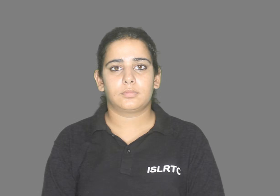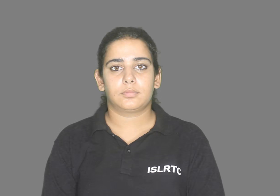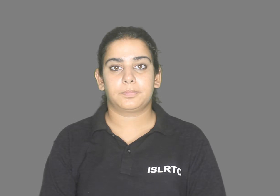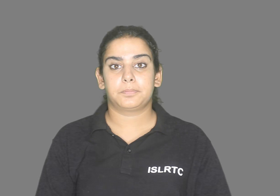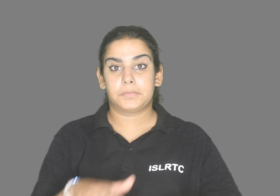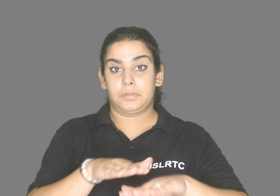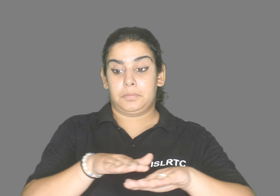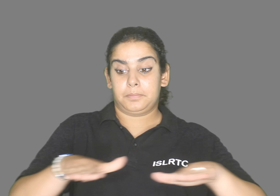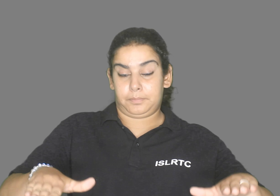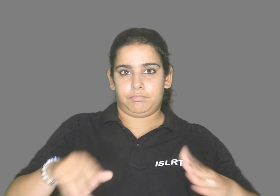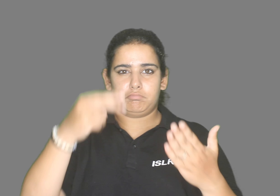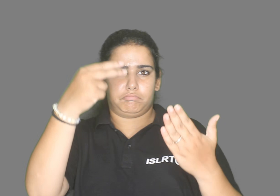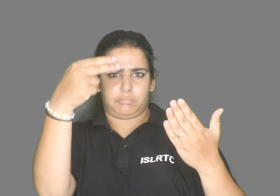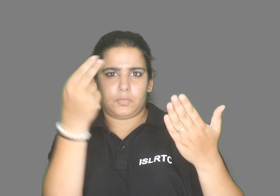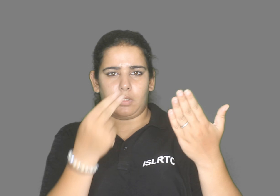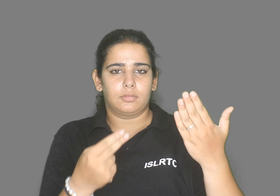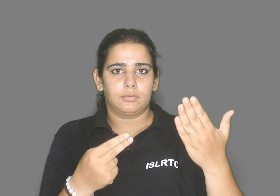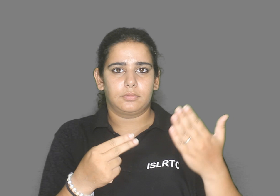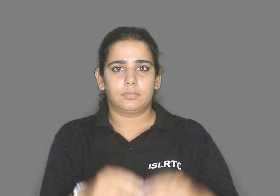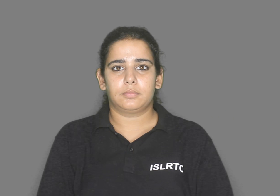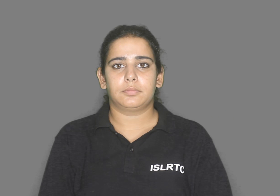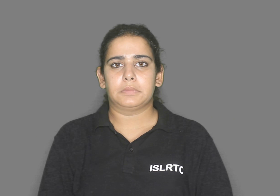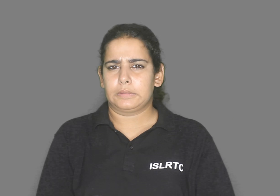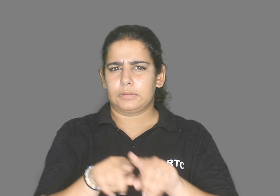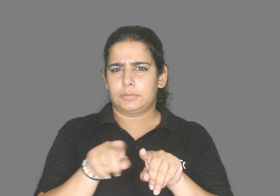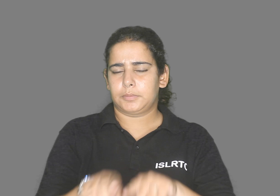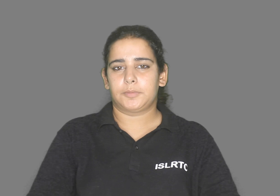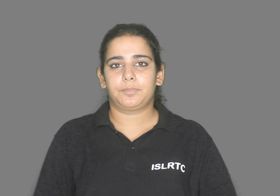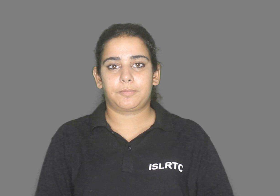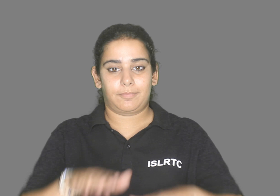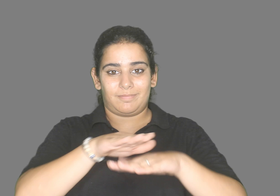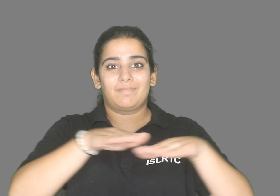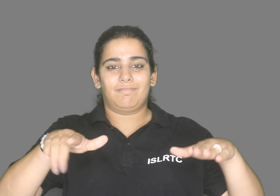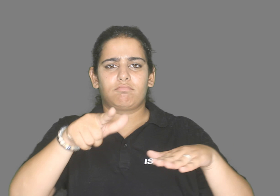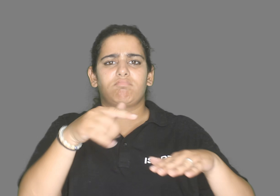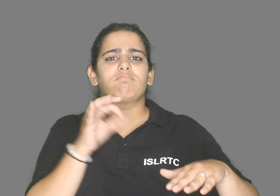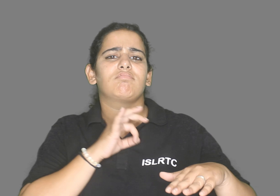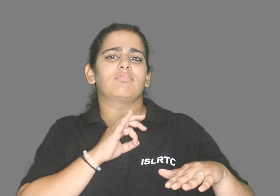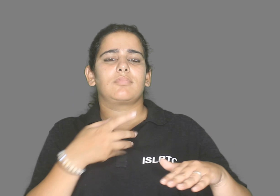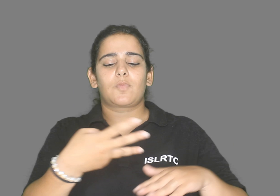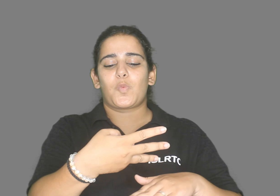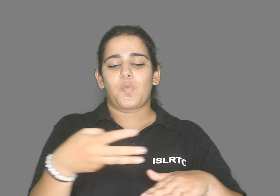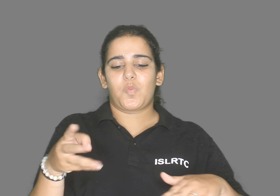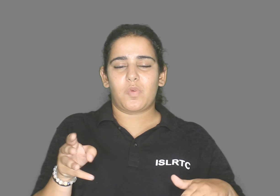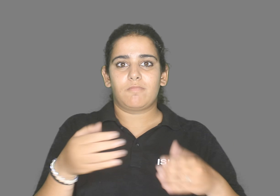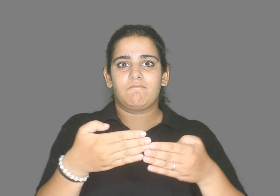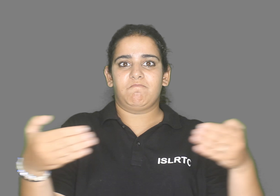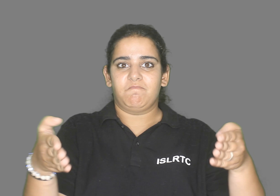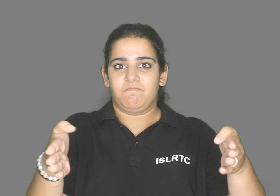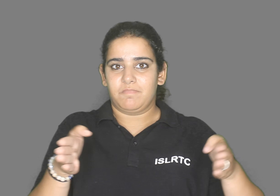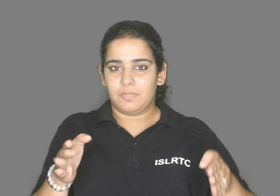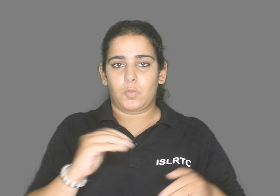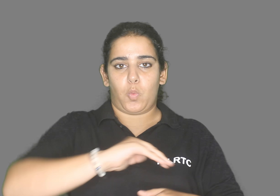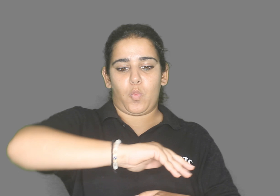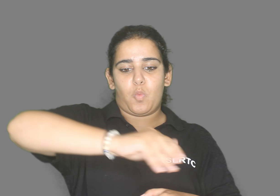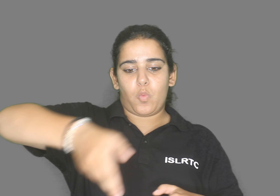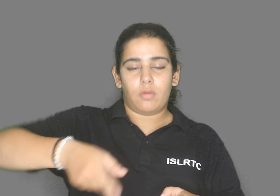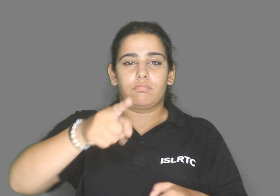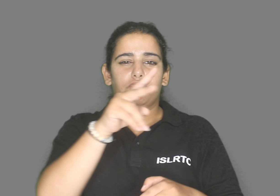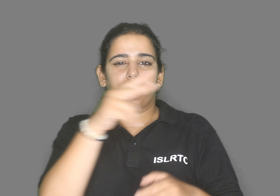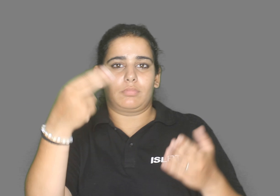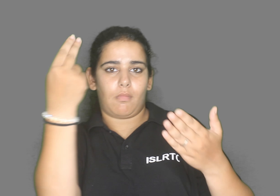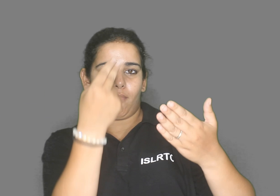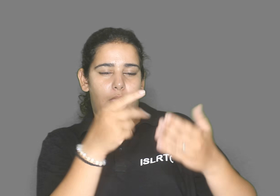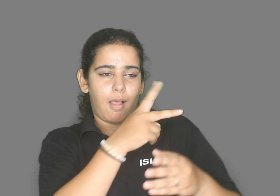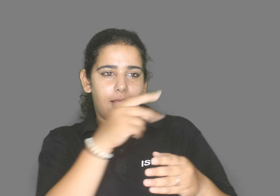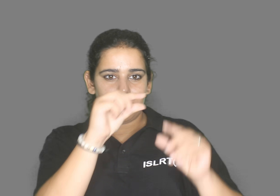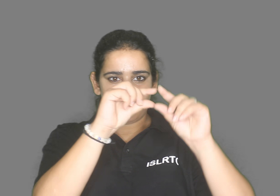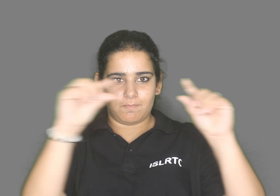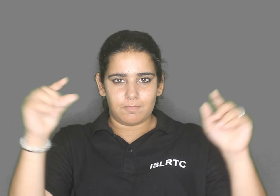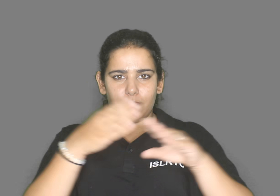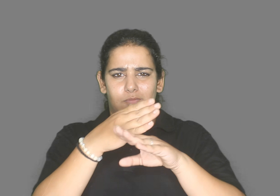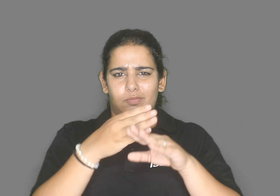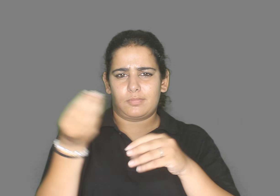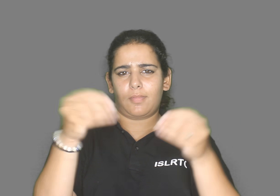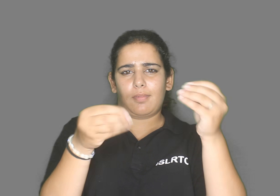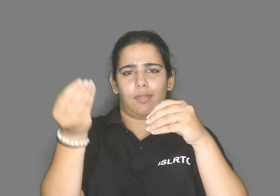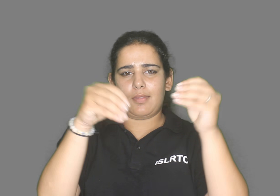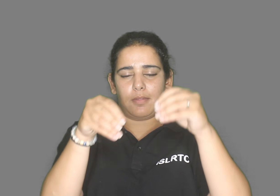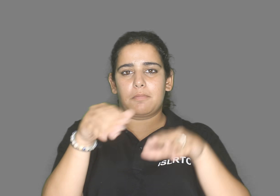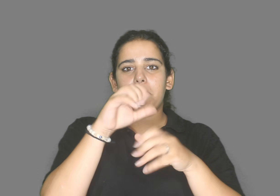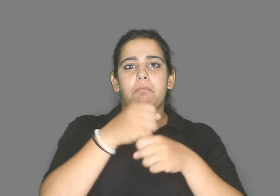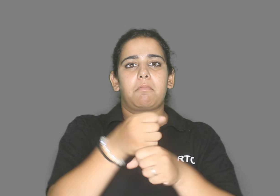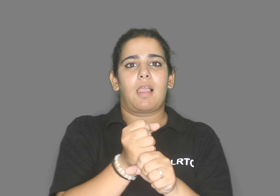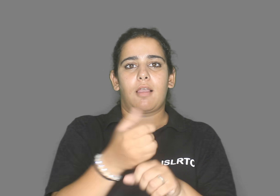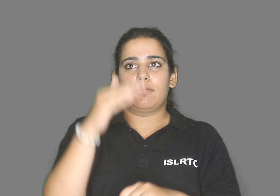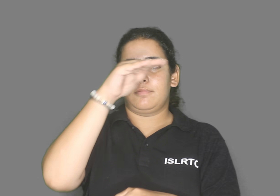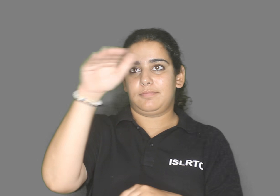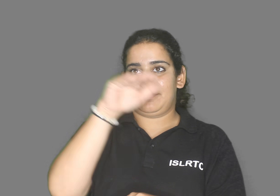Counter A long flat-topped fitment across which business is conducted in a shop or bank or refreshments are served in a cafeteria